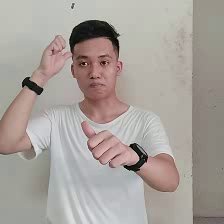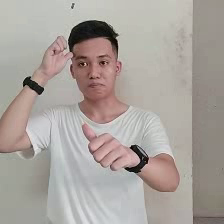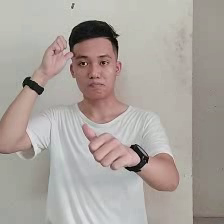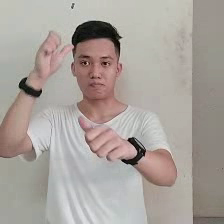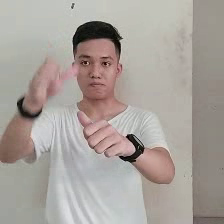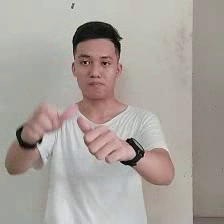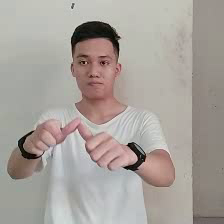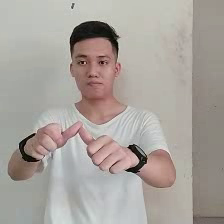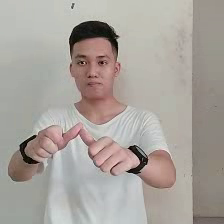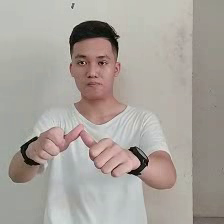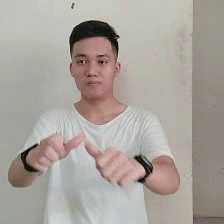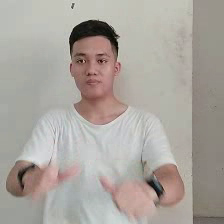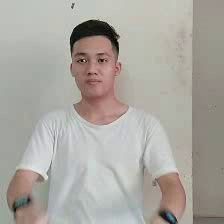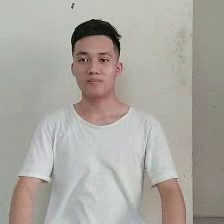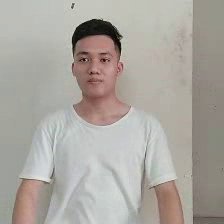Nhớ